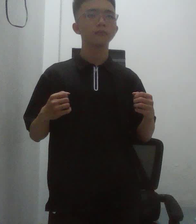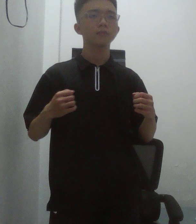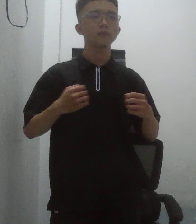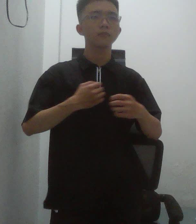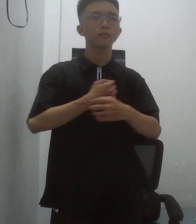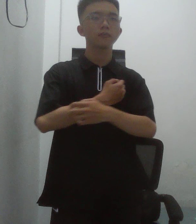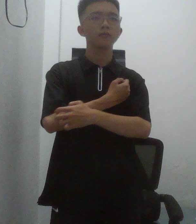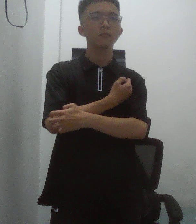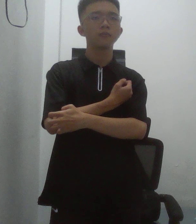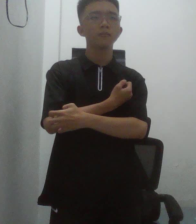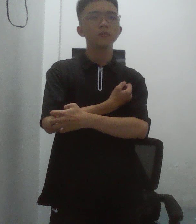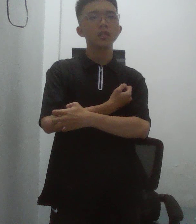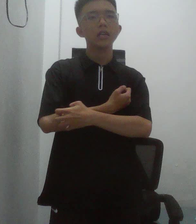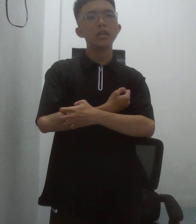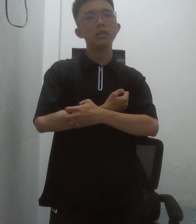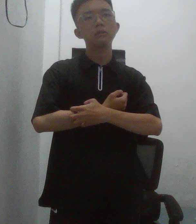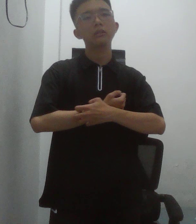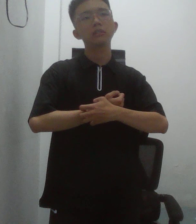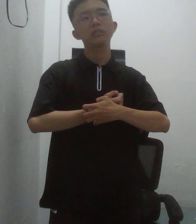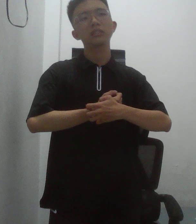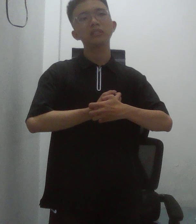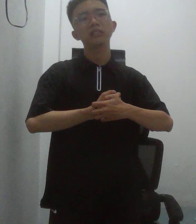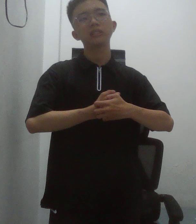ngheo